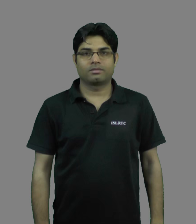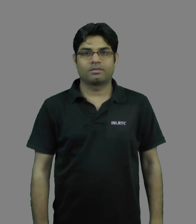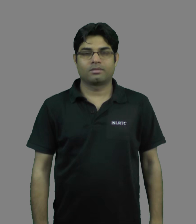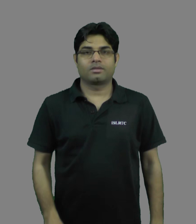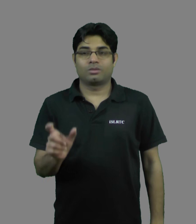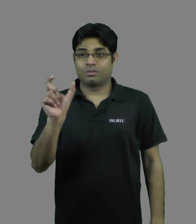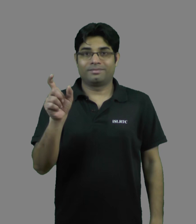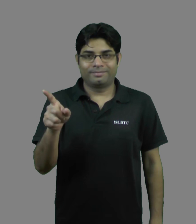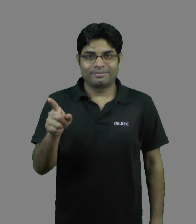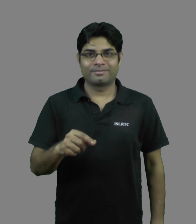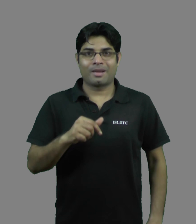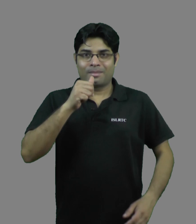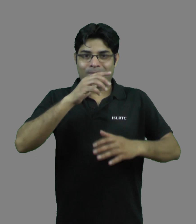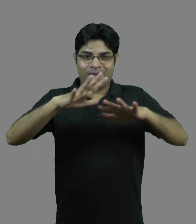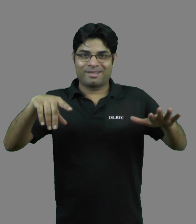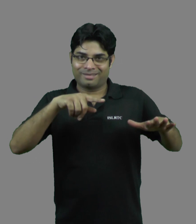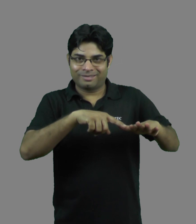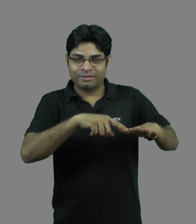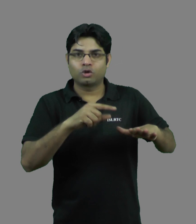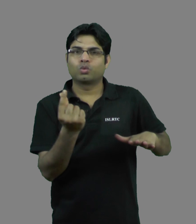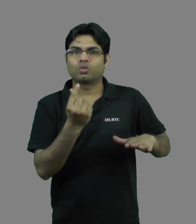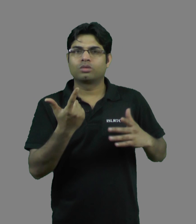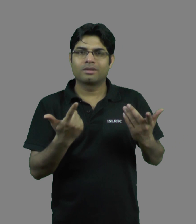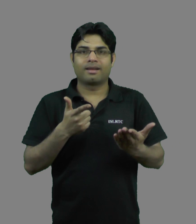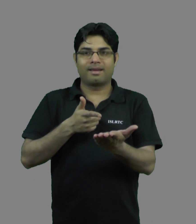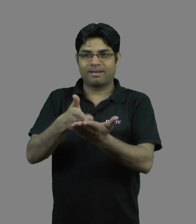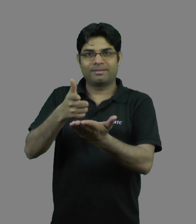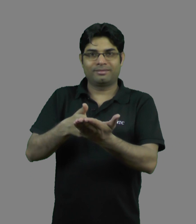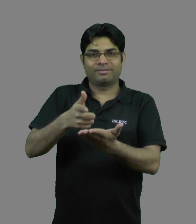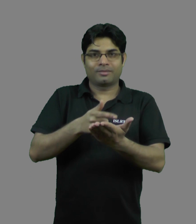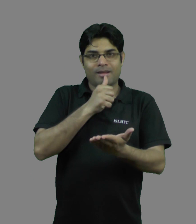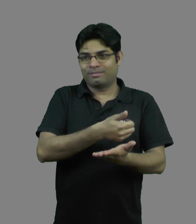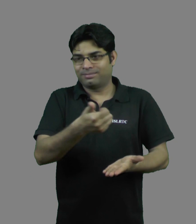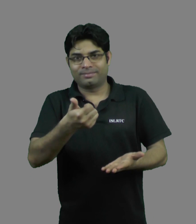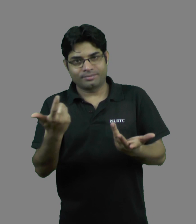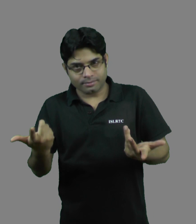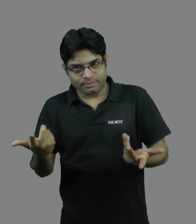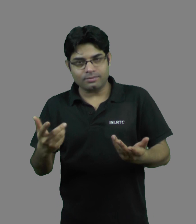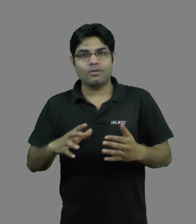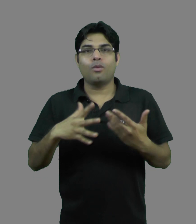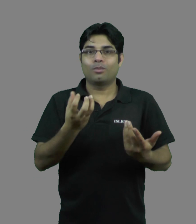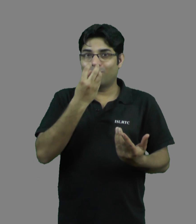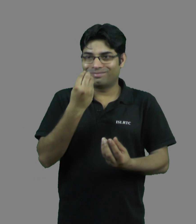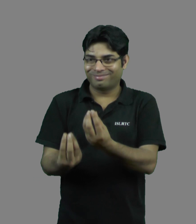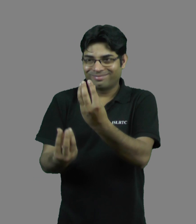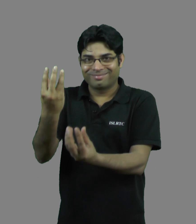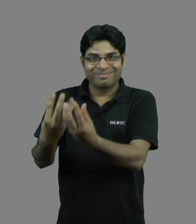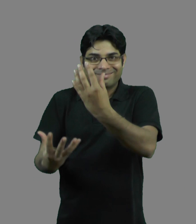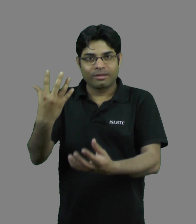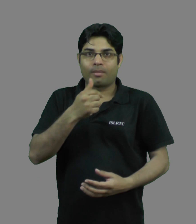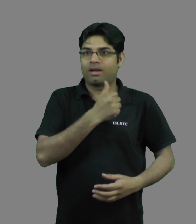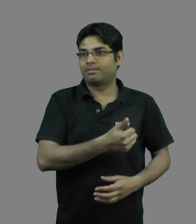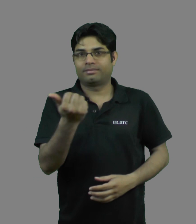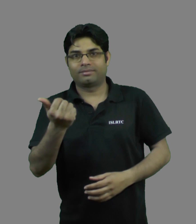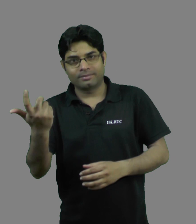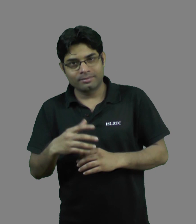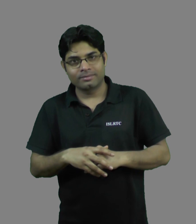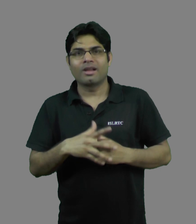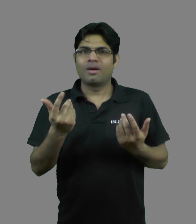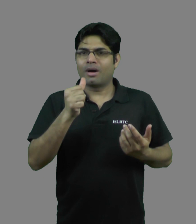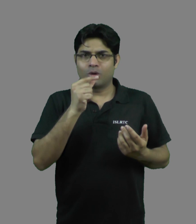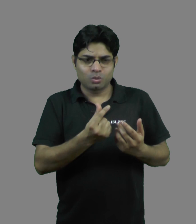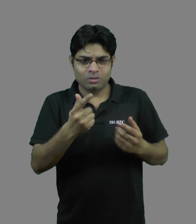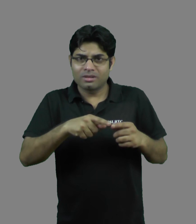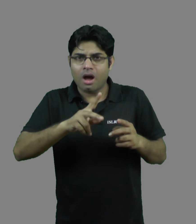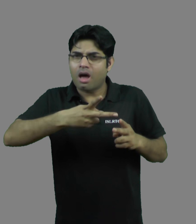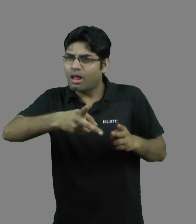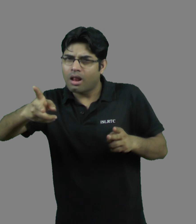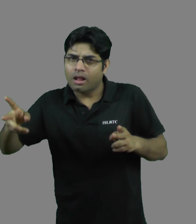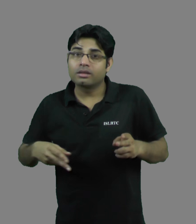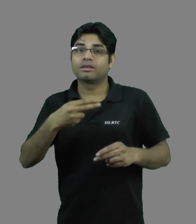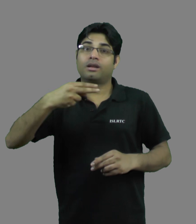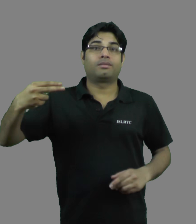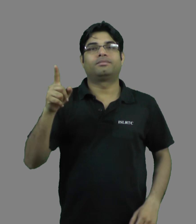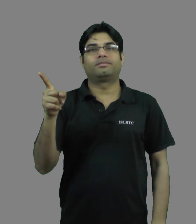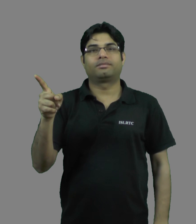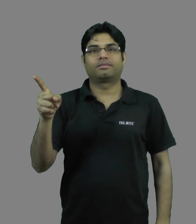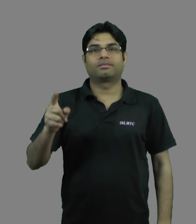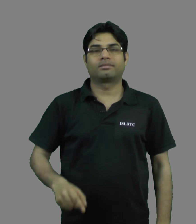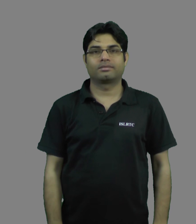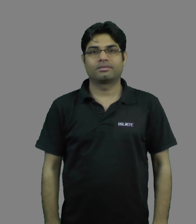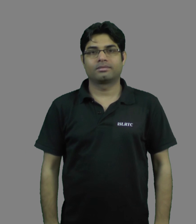Pond on the Basis of Situation